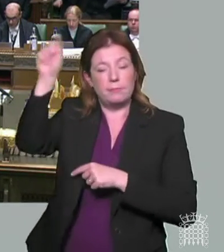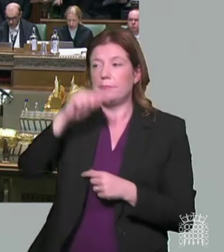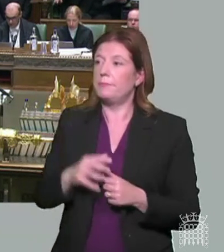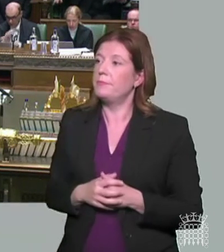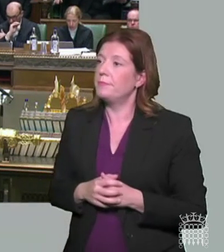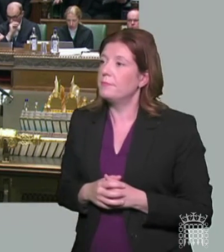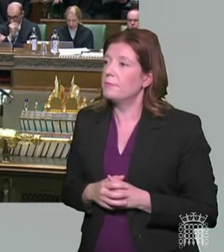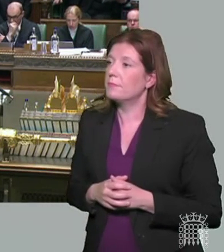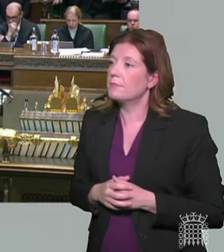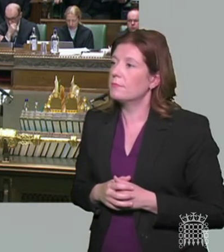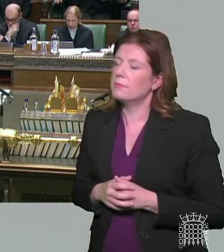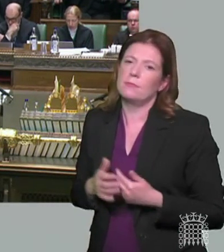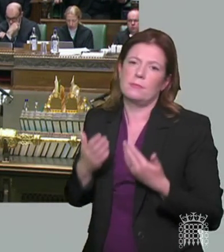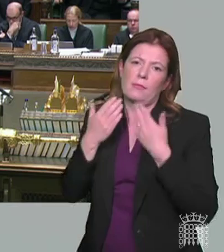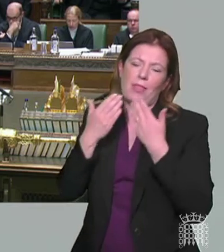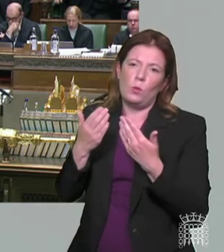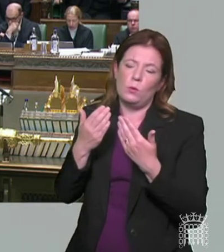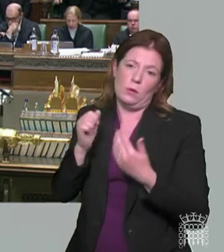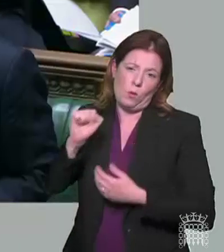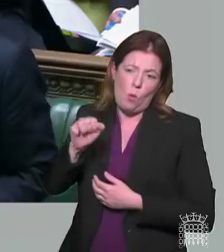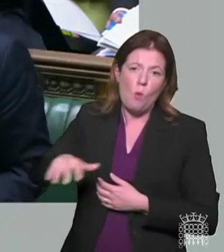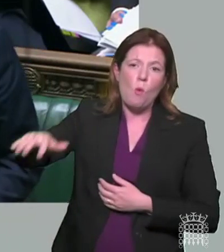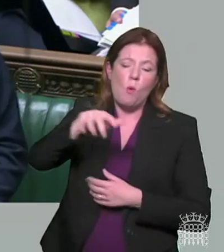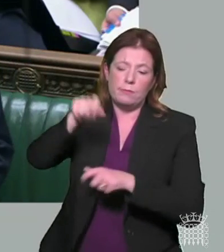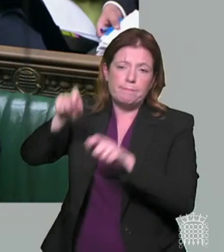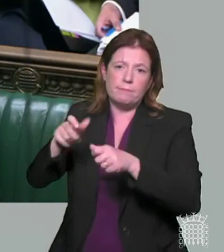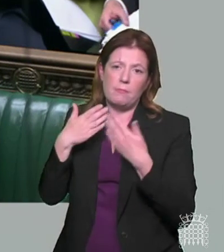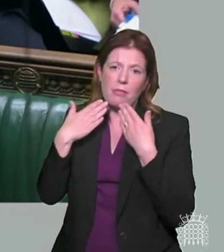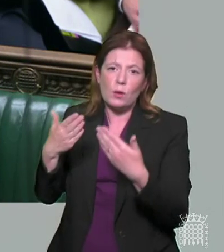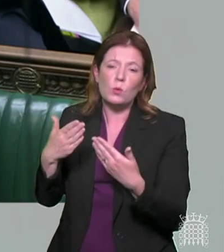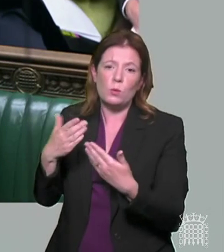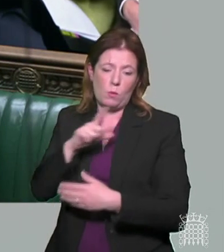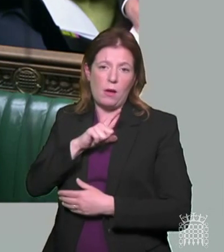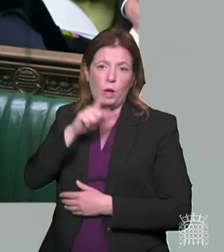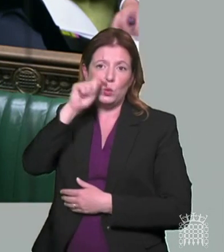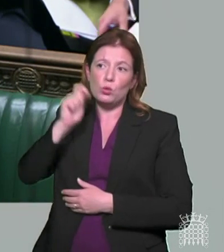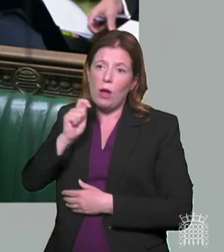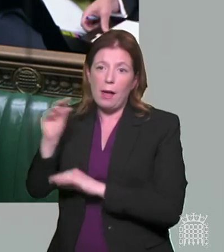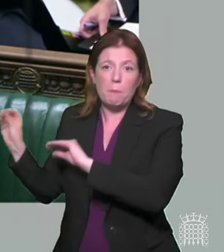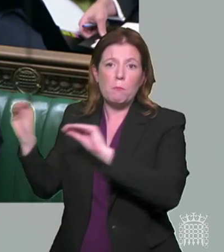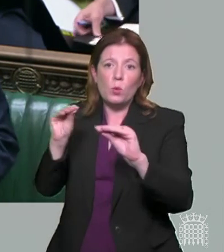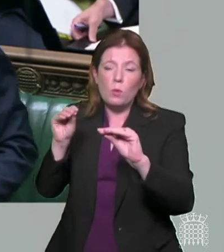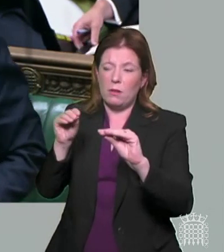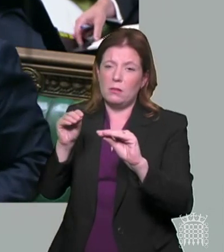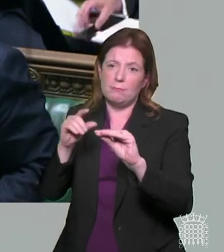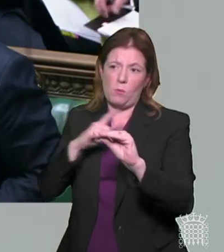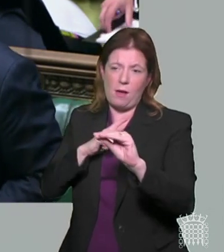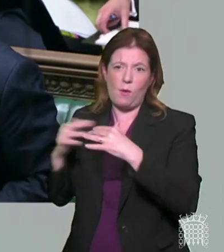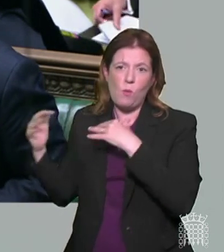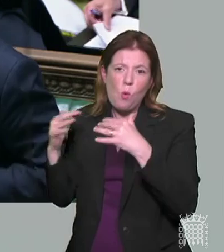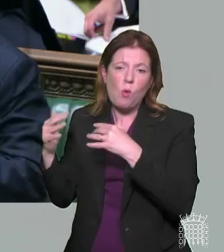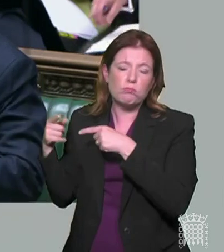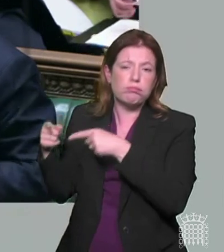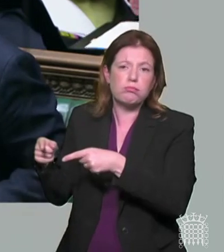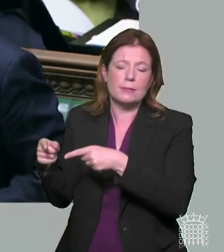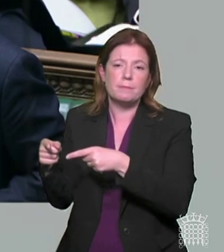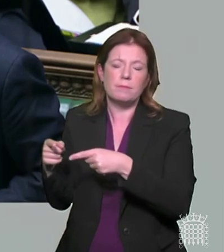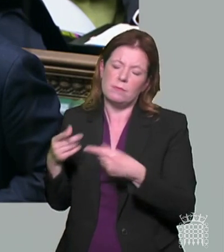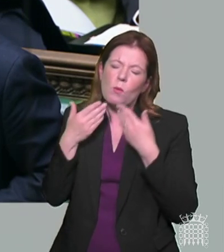I thank my honourable Friend’s constituents very much for what they are doing to help Ukrainians fleeing war and aggression.